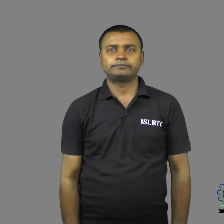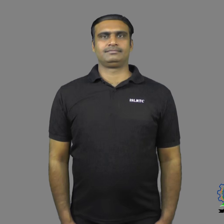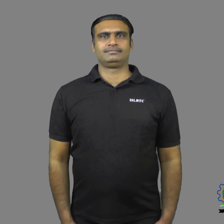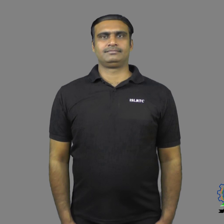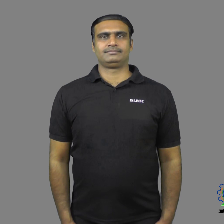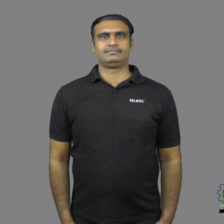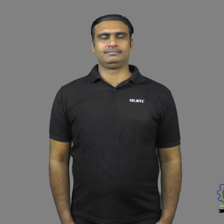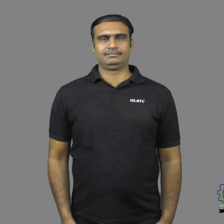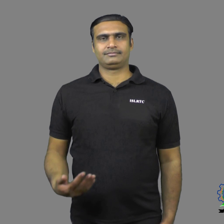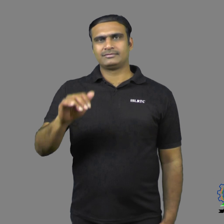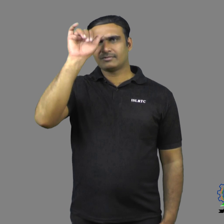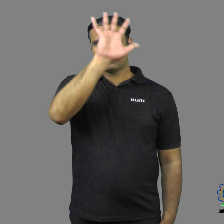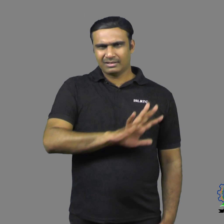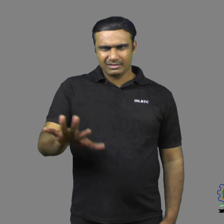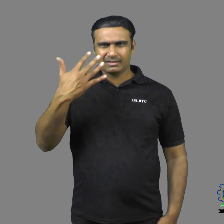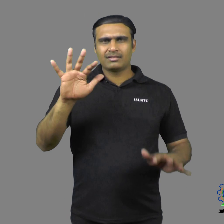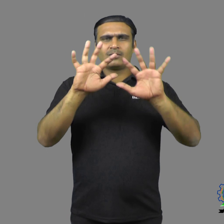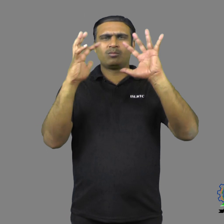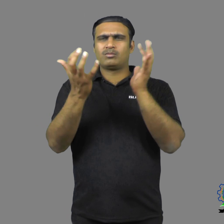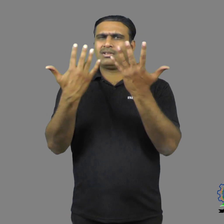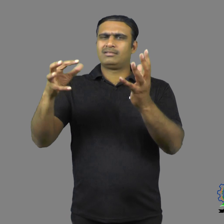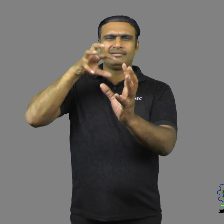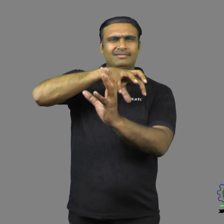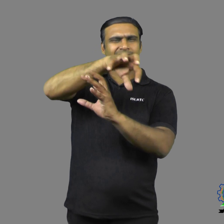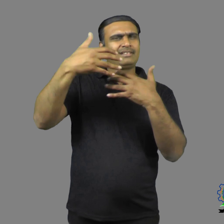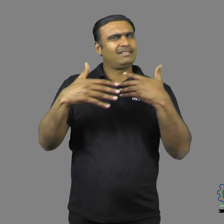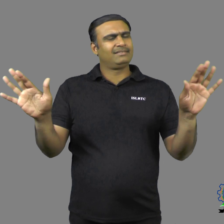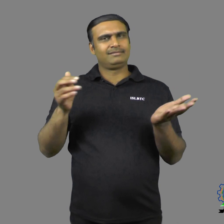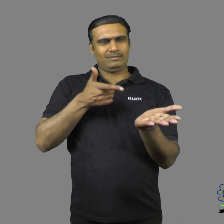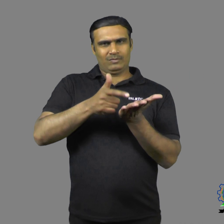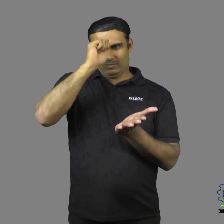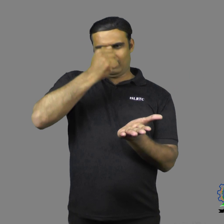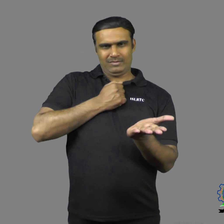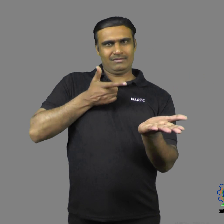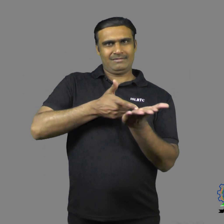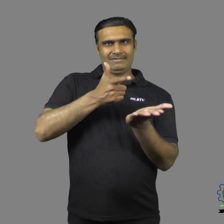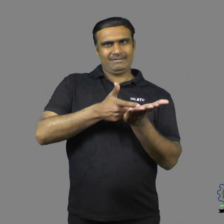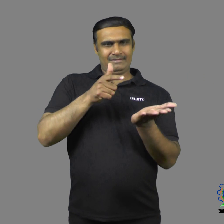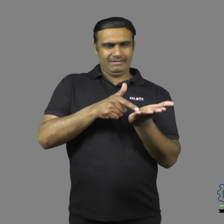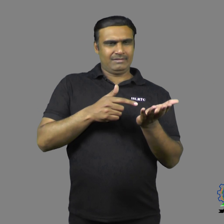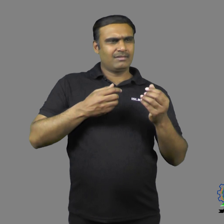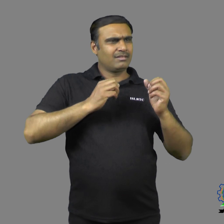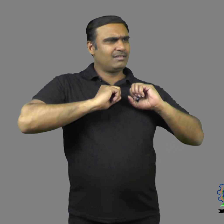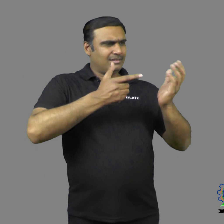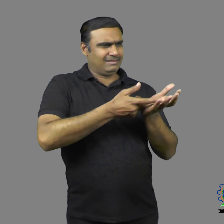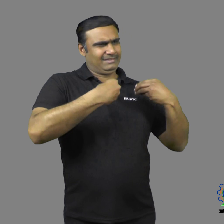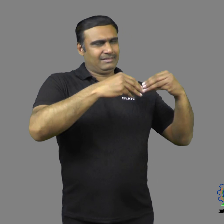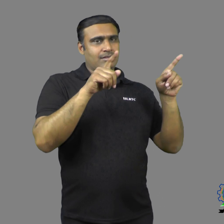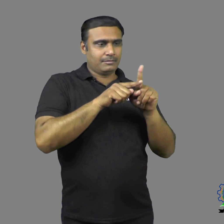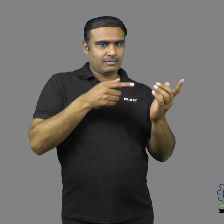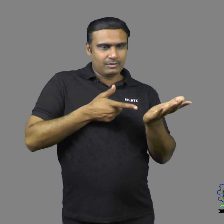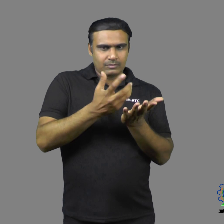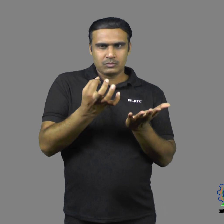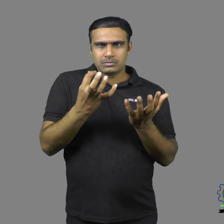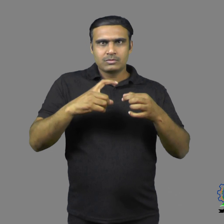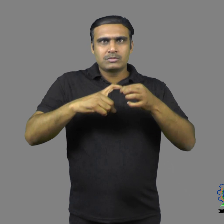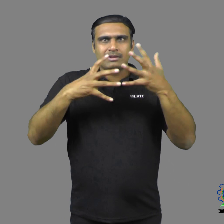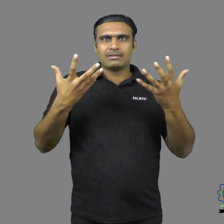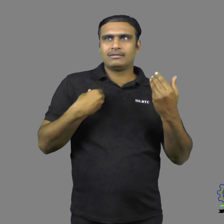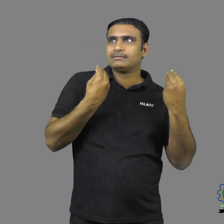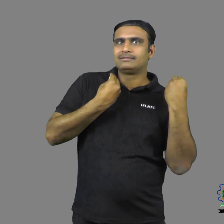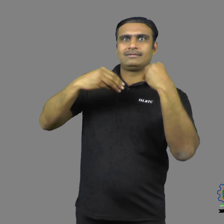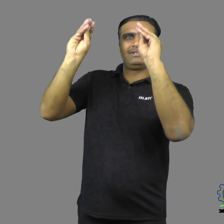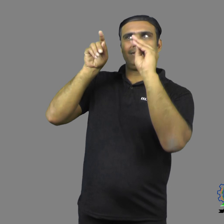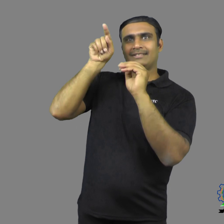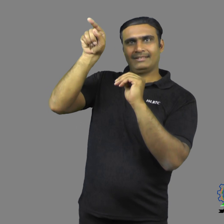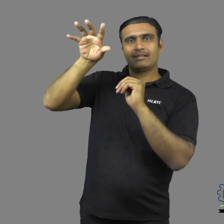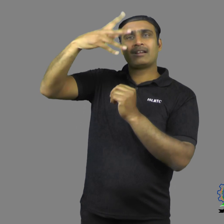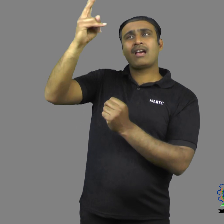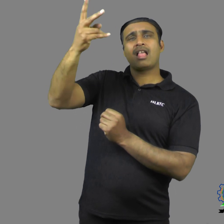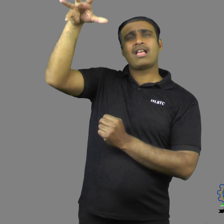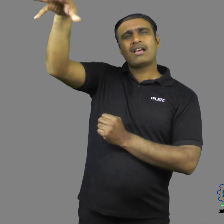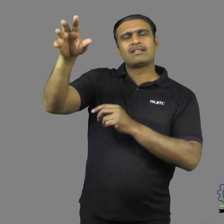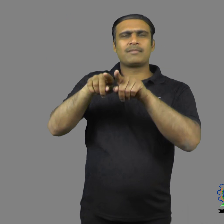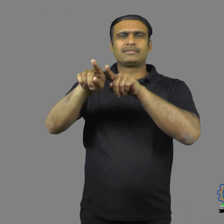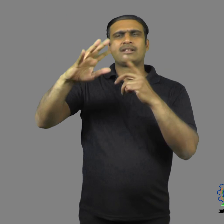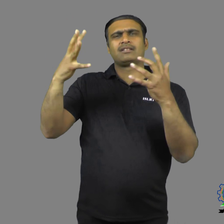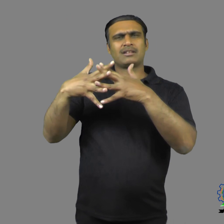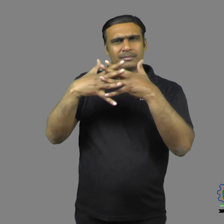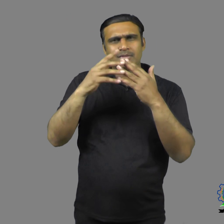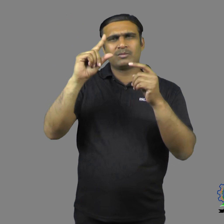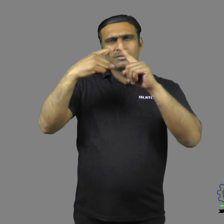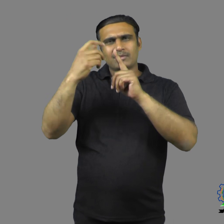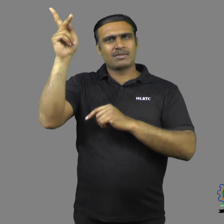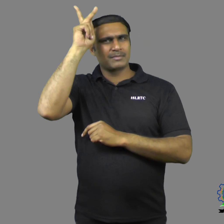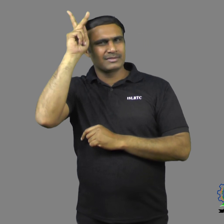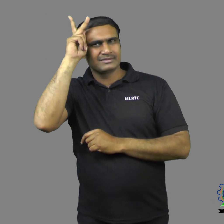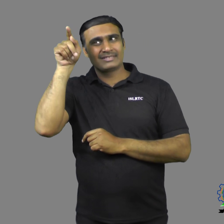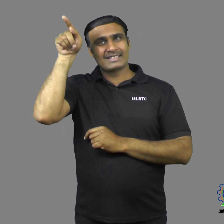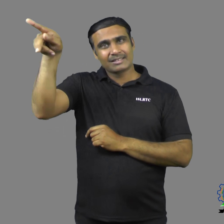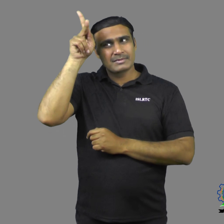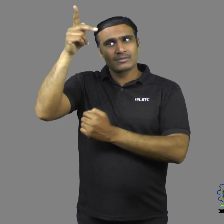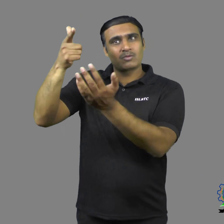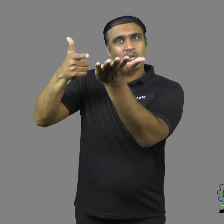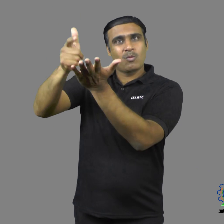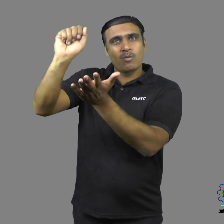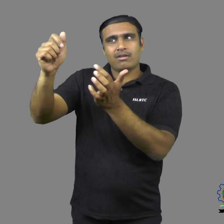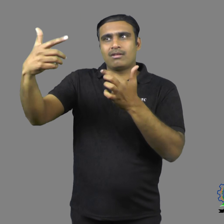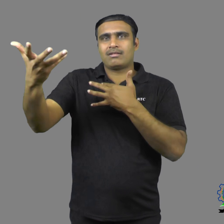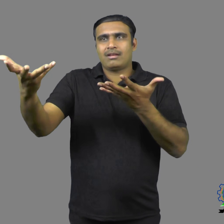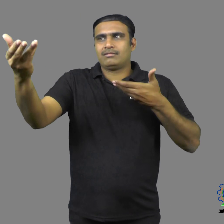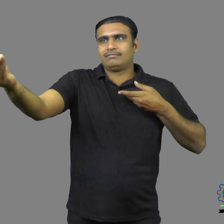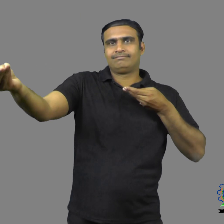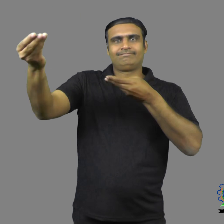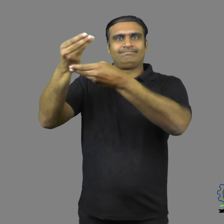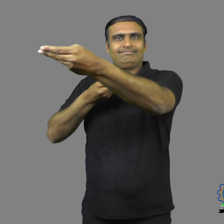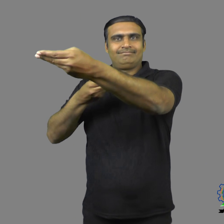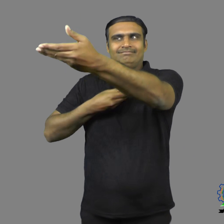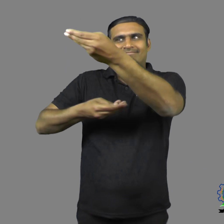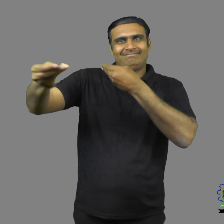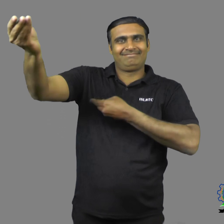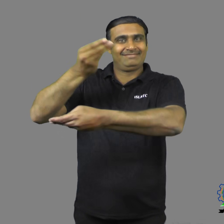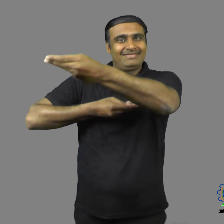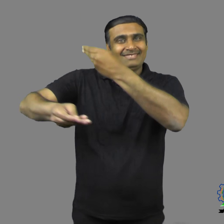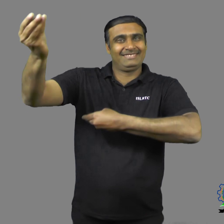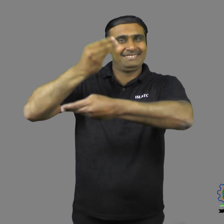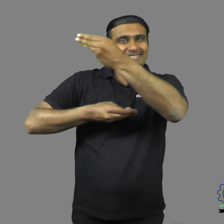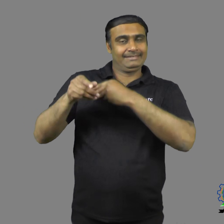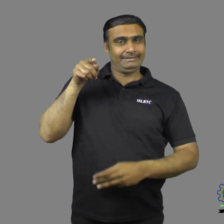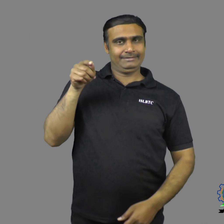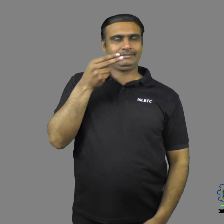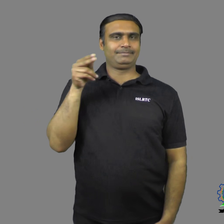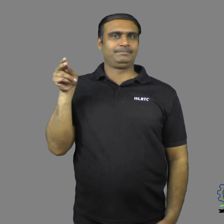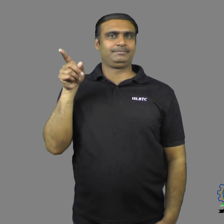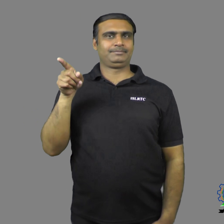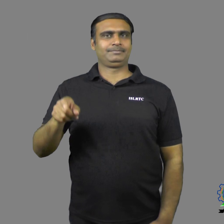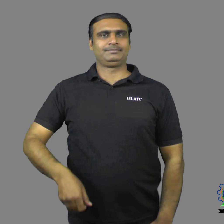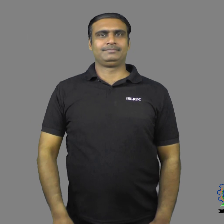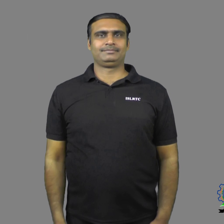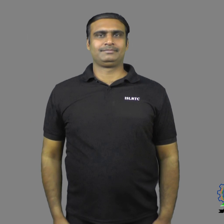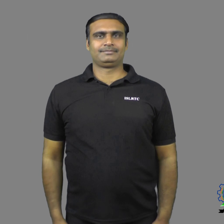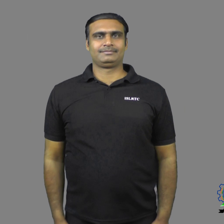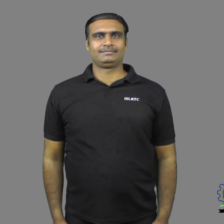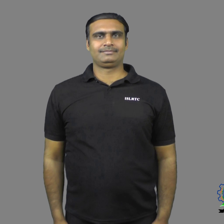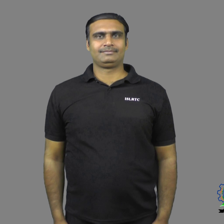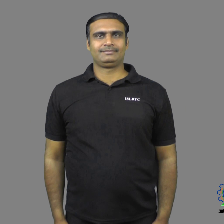Bilateral Trade